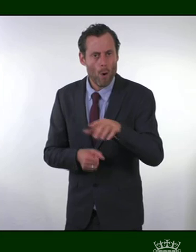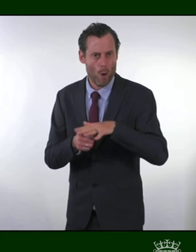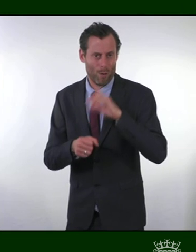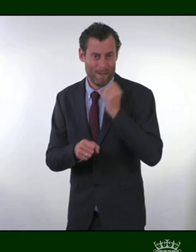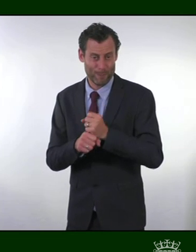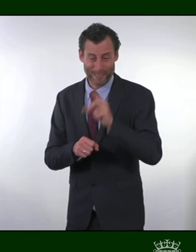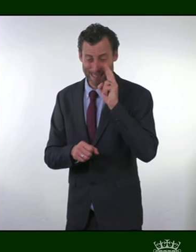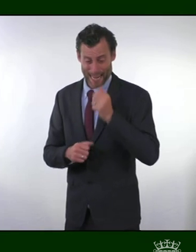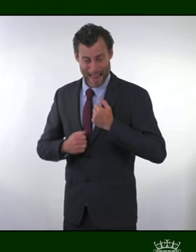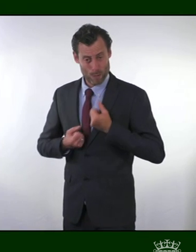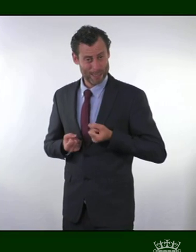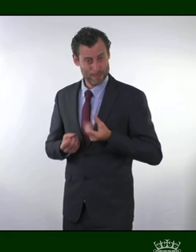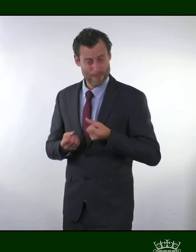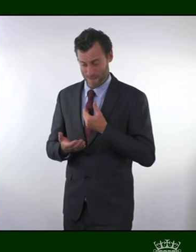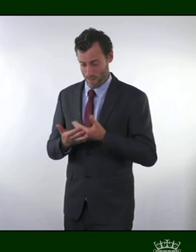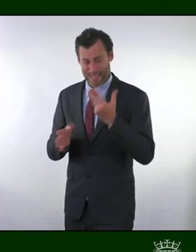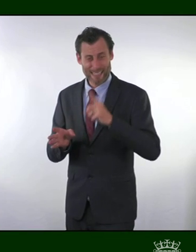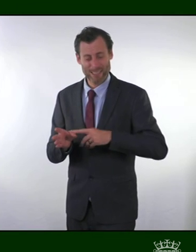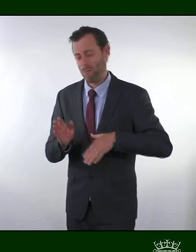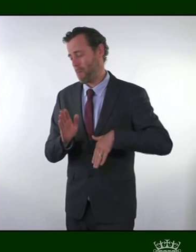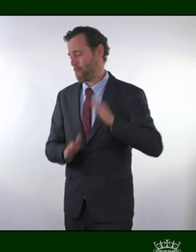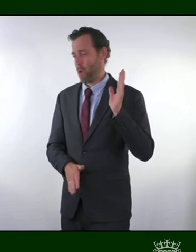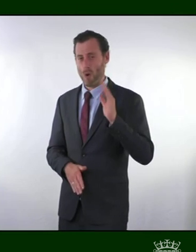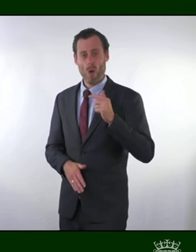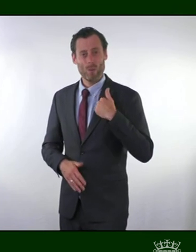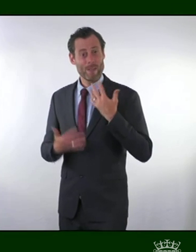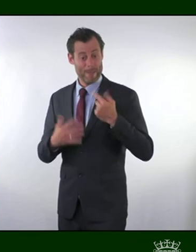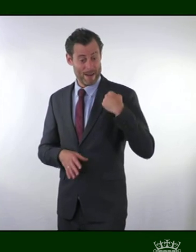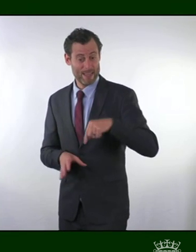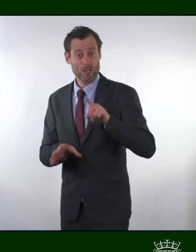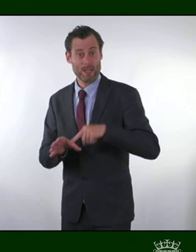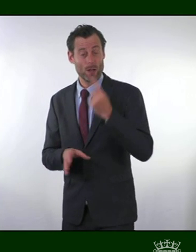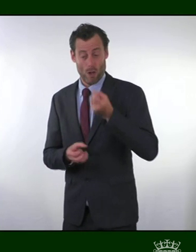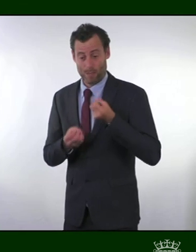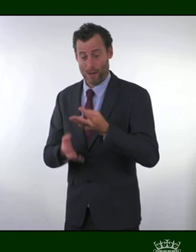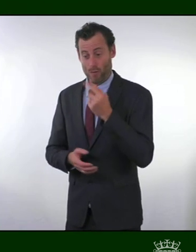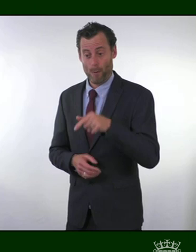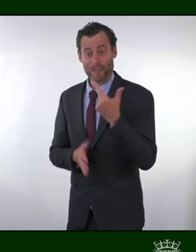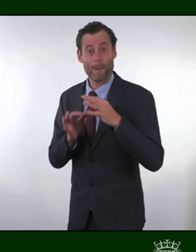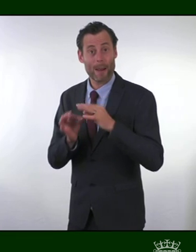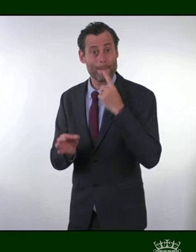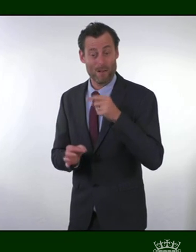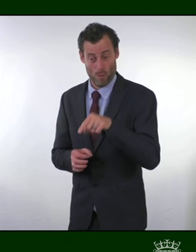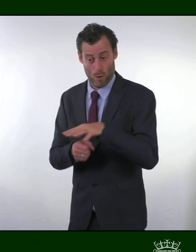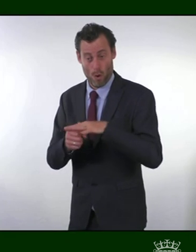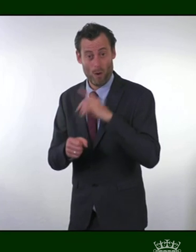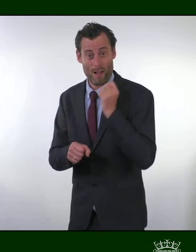In this crisis, we have provided £3.7 billion for local authorities and an additional £600 million for infection control.